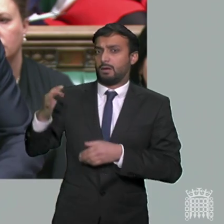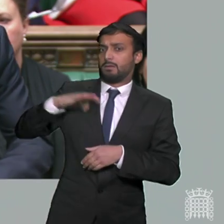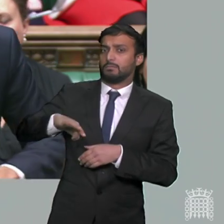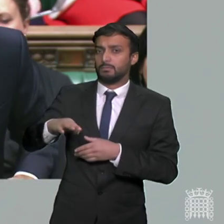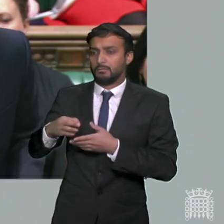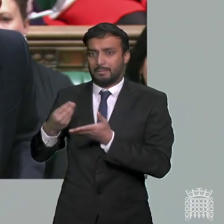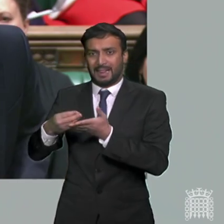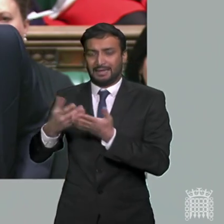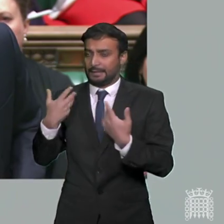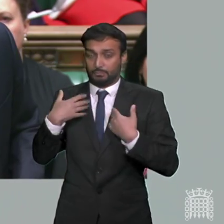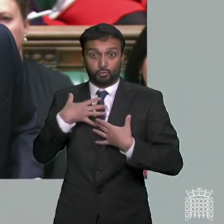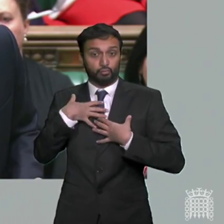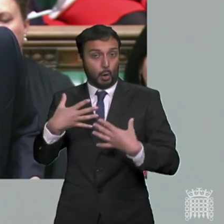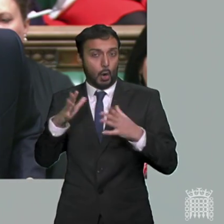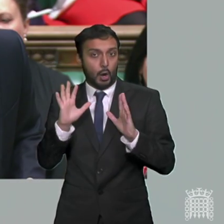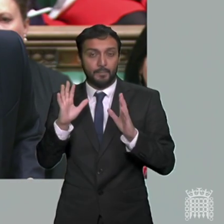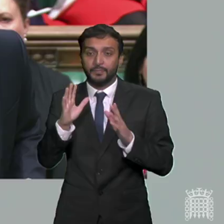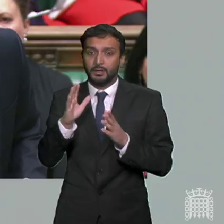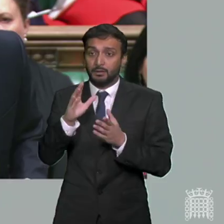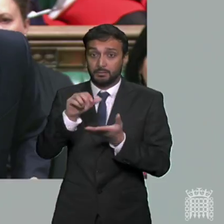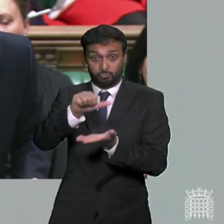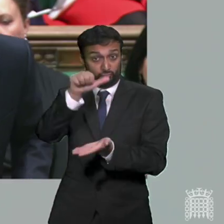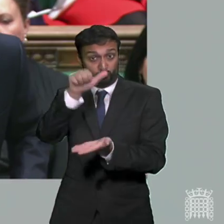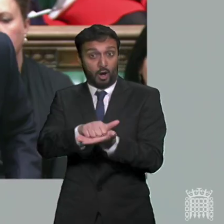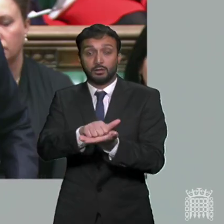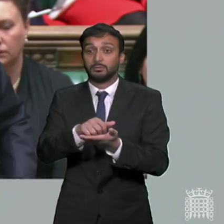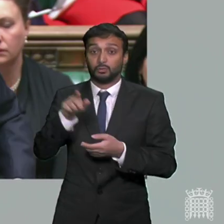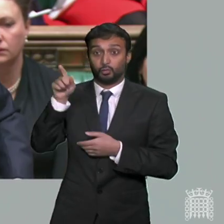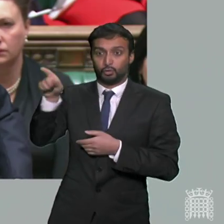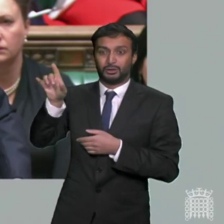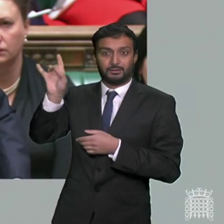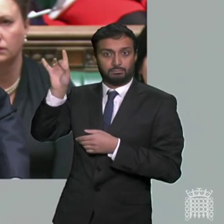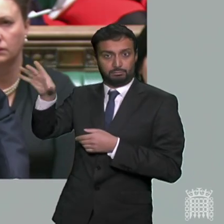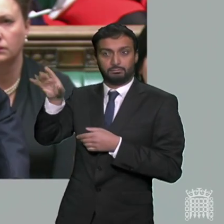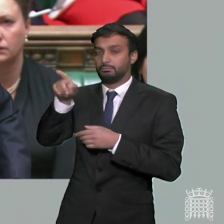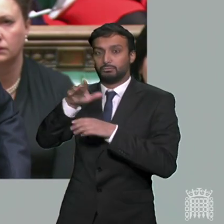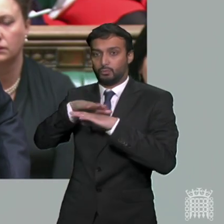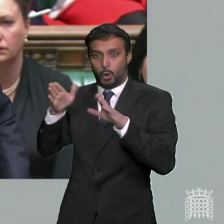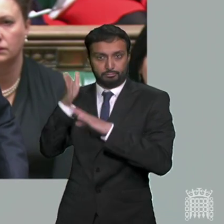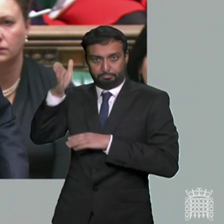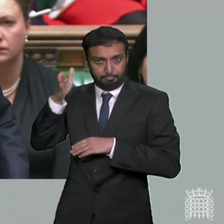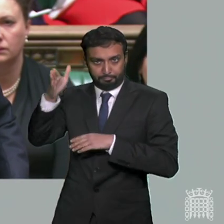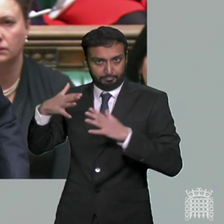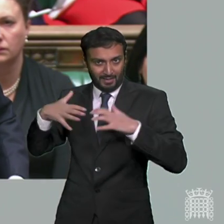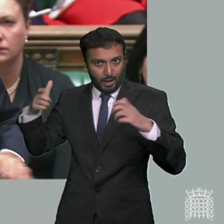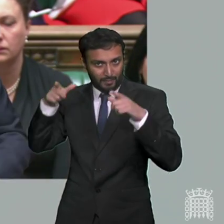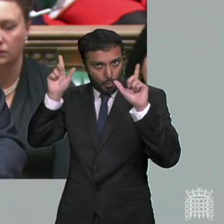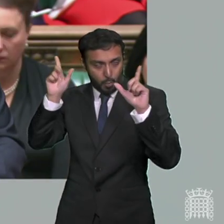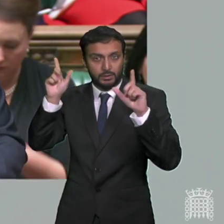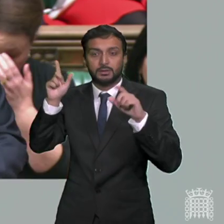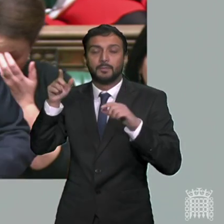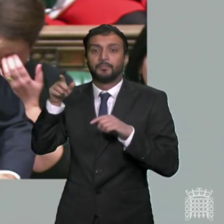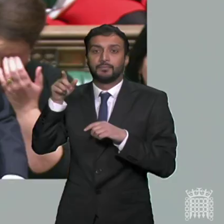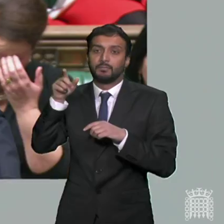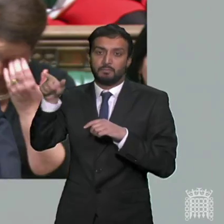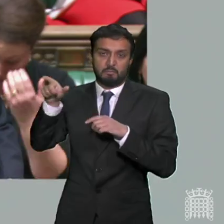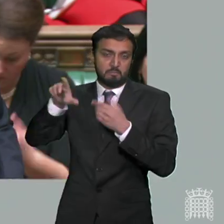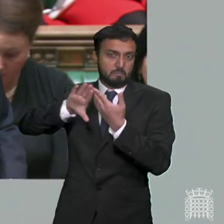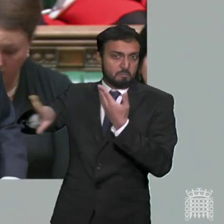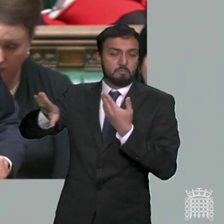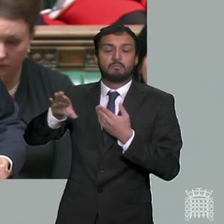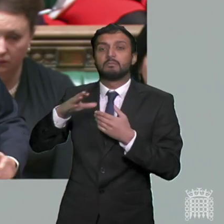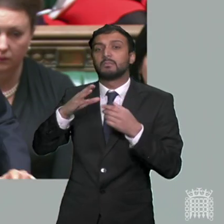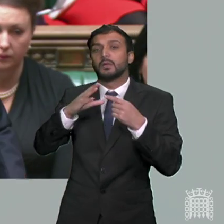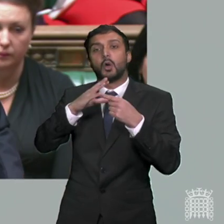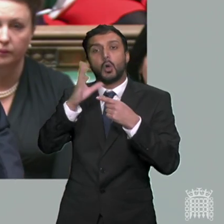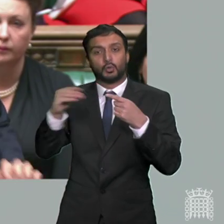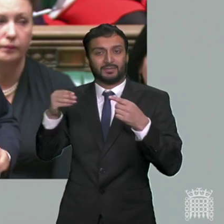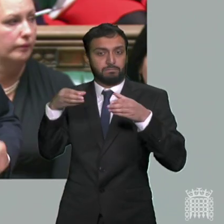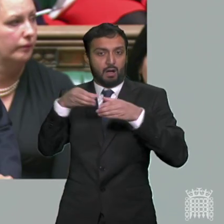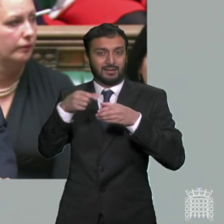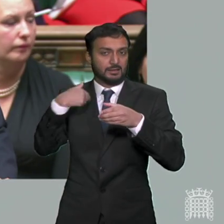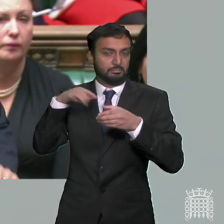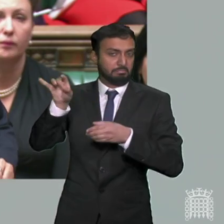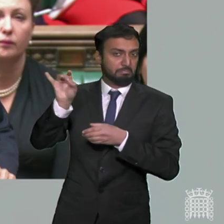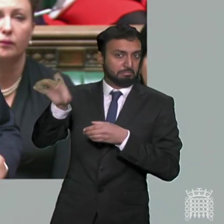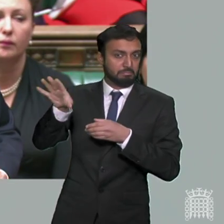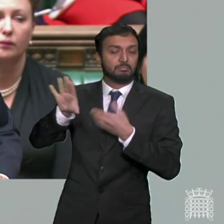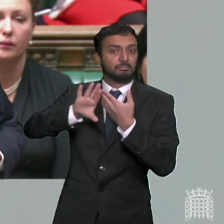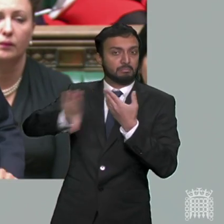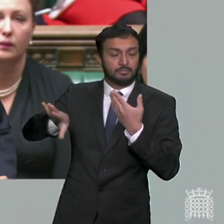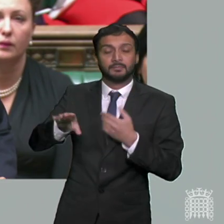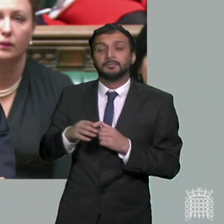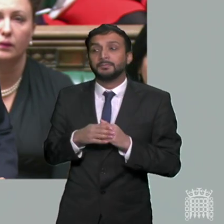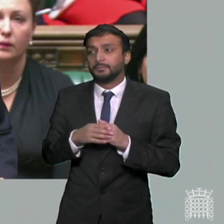It is absolutely right that the baroness is no longer attending the House of Lords and therefore no longer has the Conservative Whip.